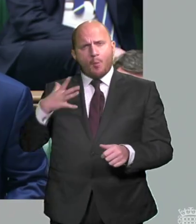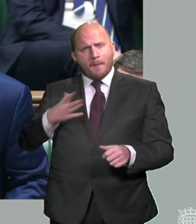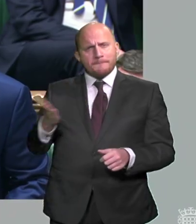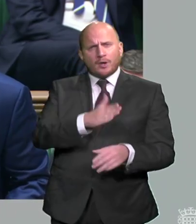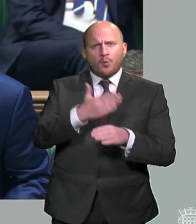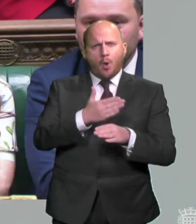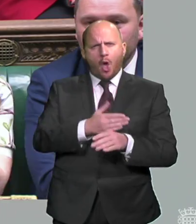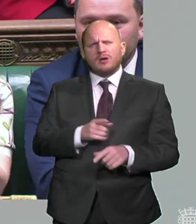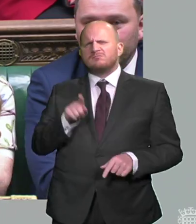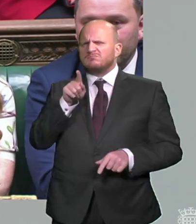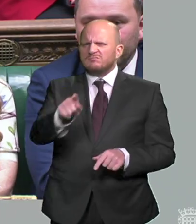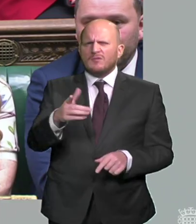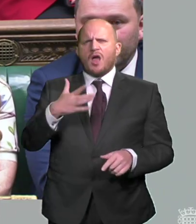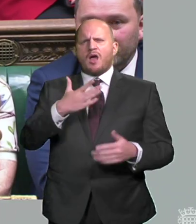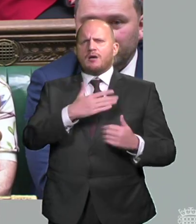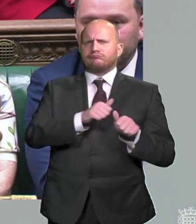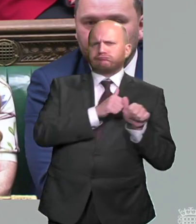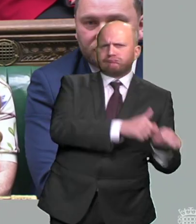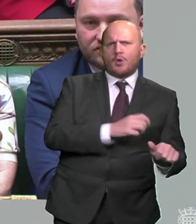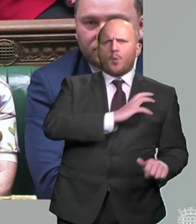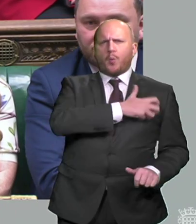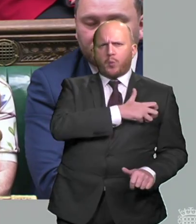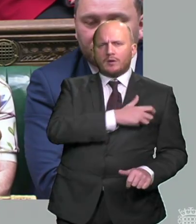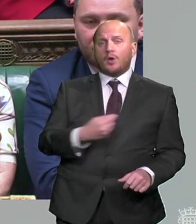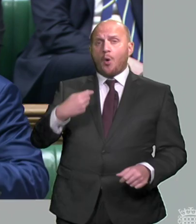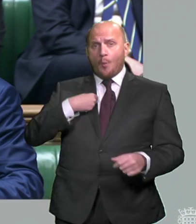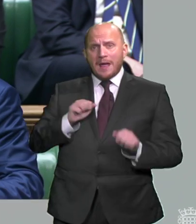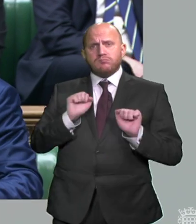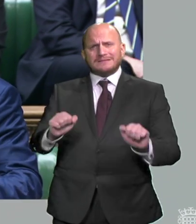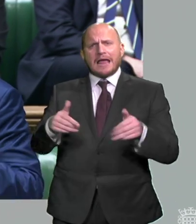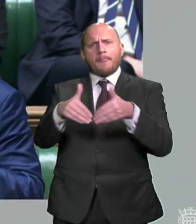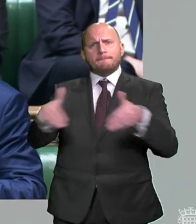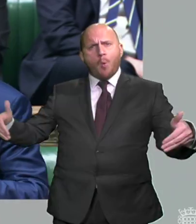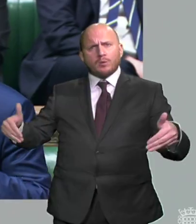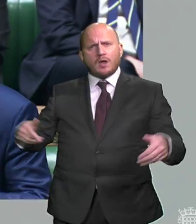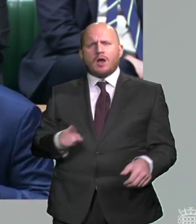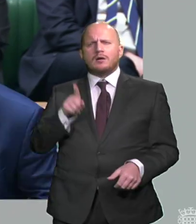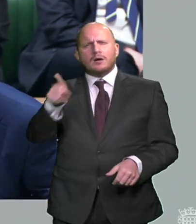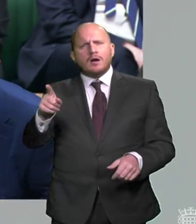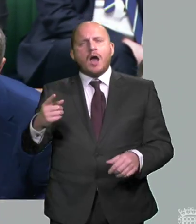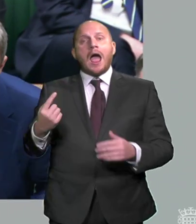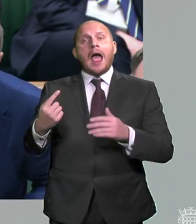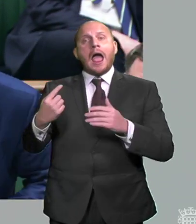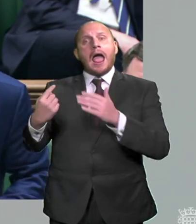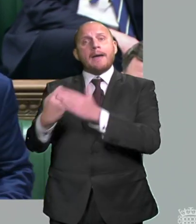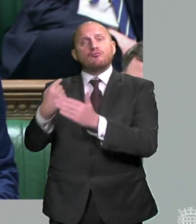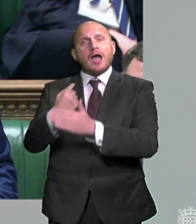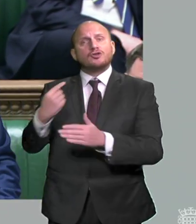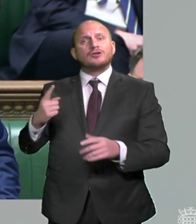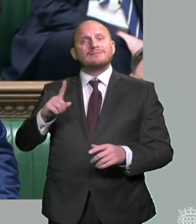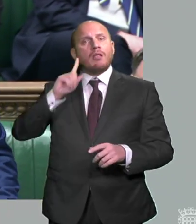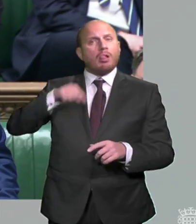We are protecting our borders; she voted against every single measure to control illegal immigration to this country.